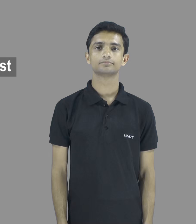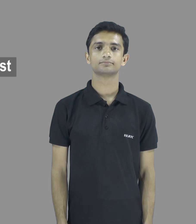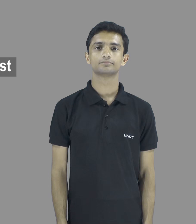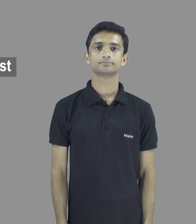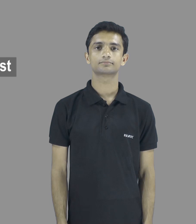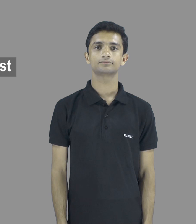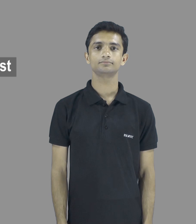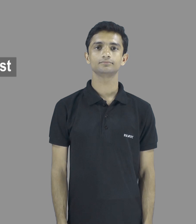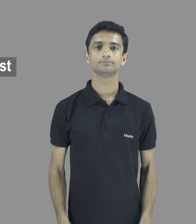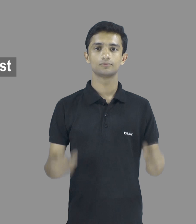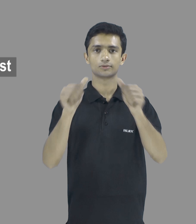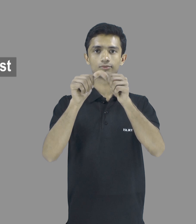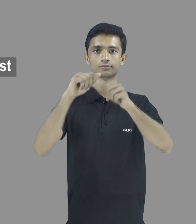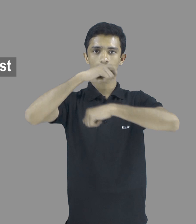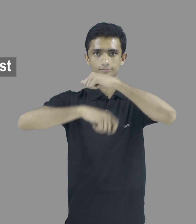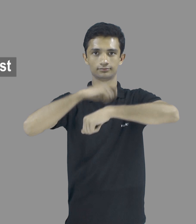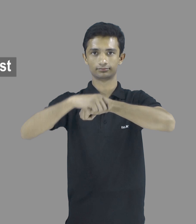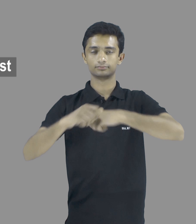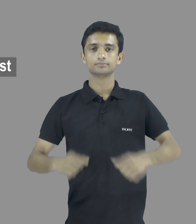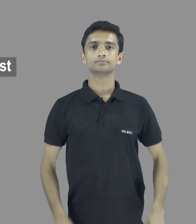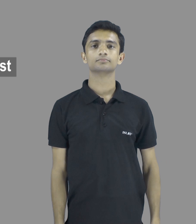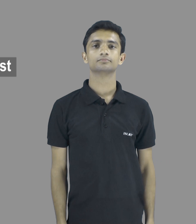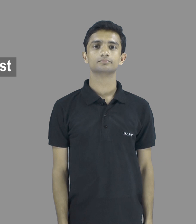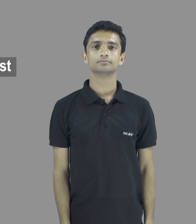August